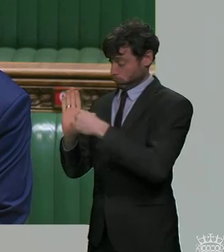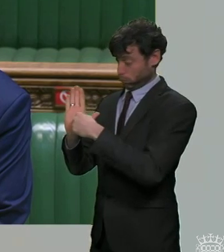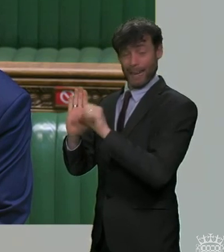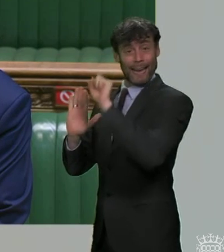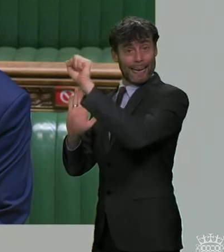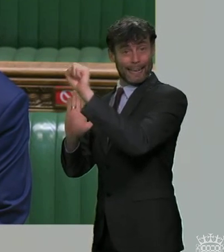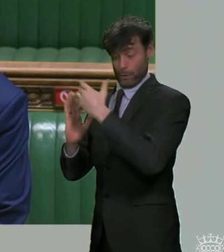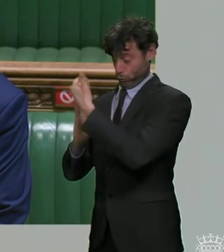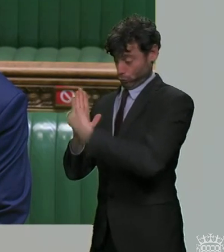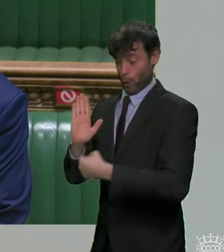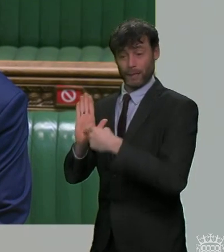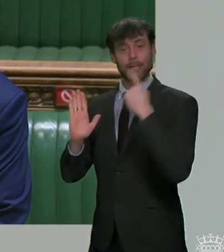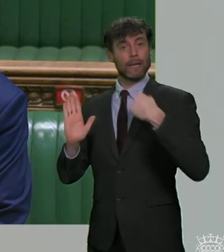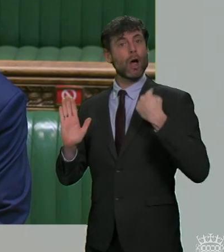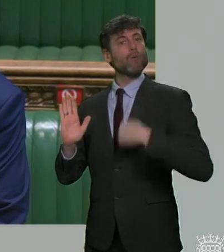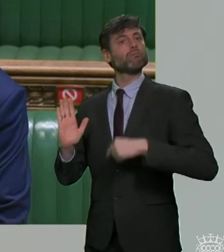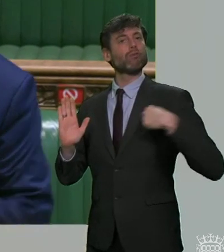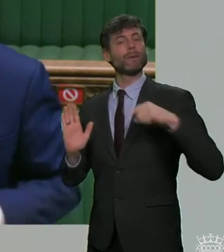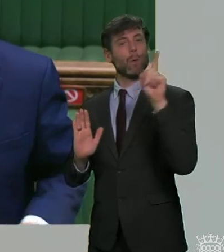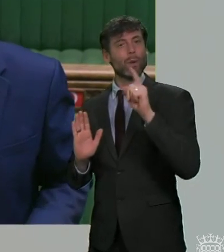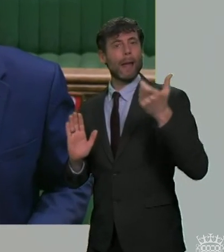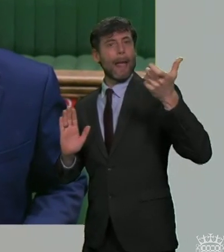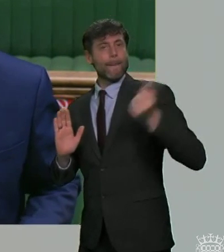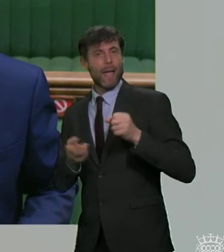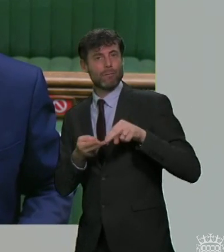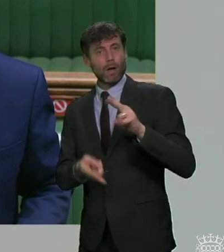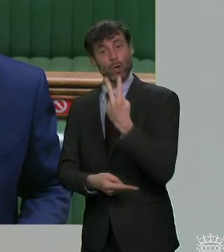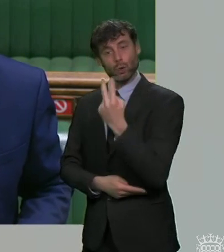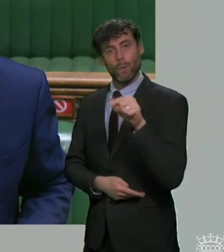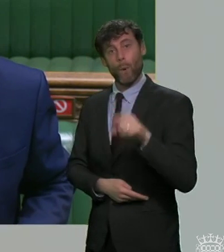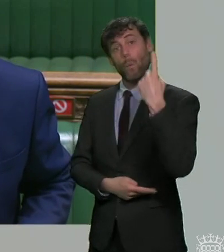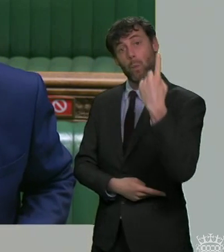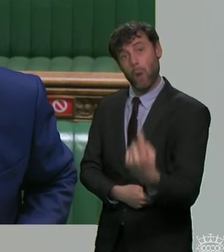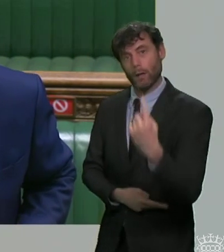he made a promise to the NHS in black and white: his document commits to a minimum pay rise of 2.1%.